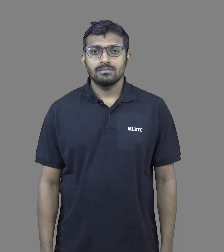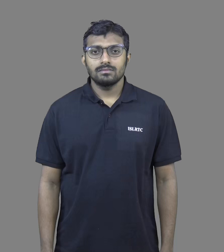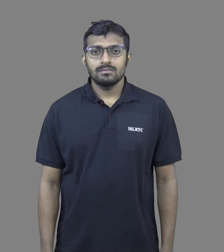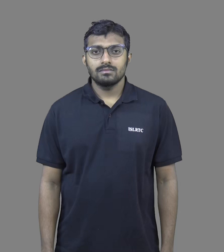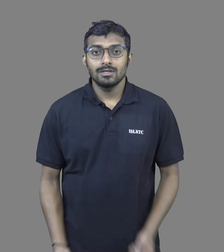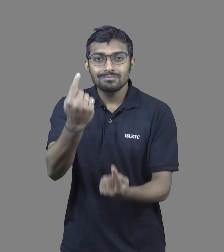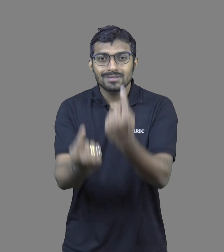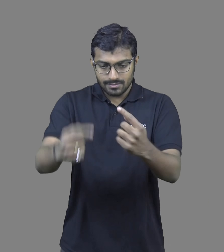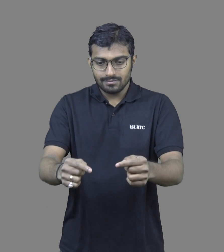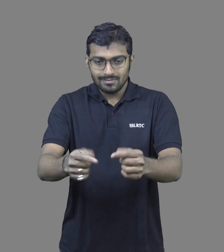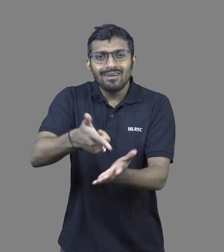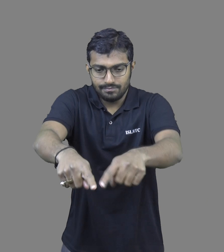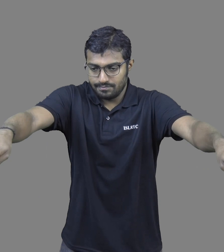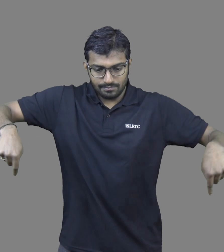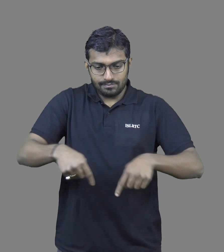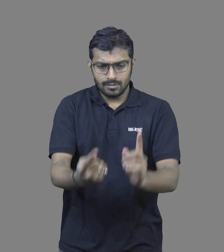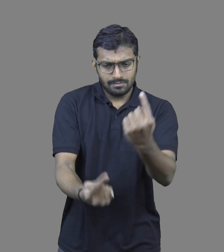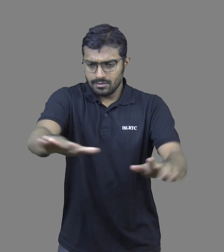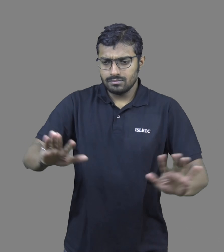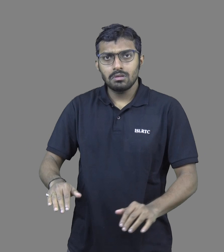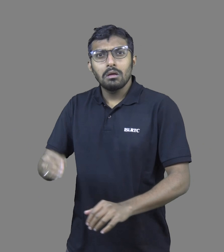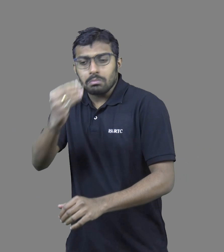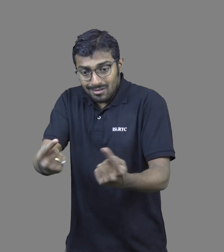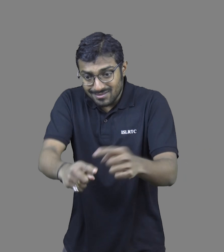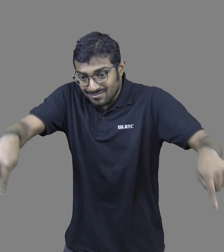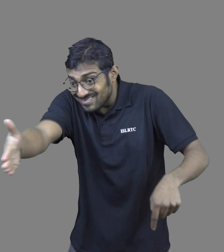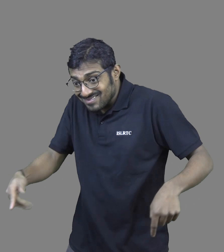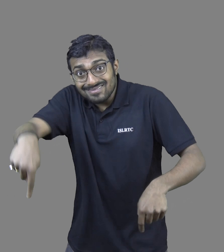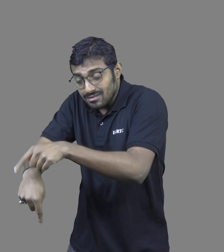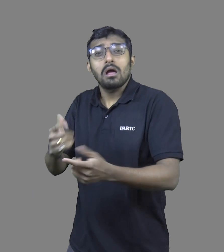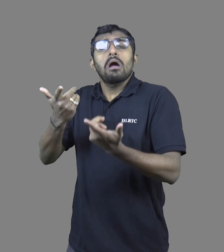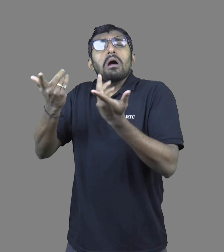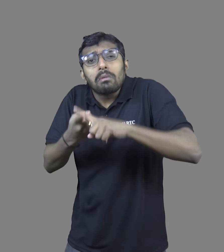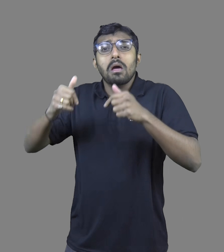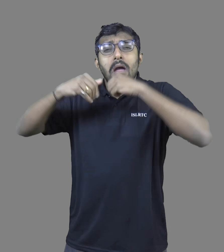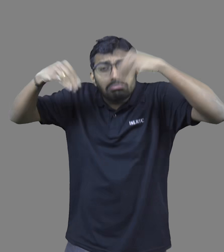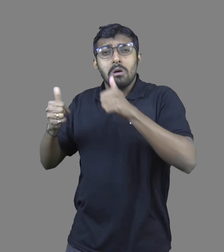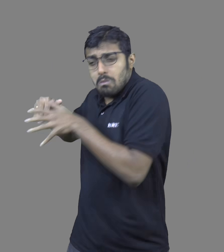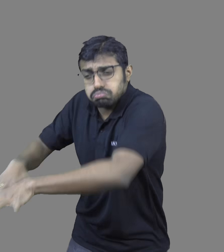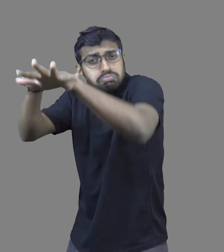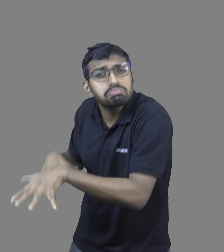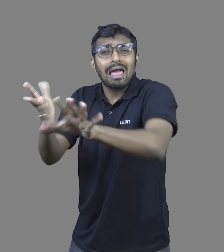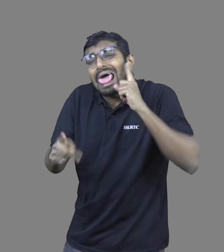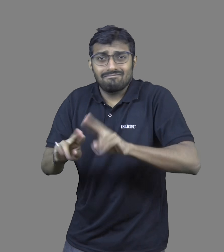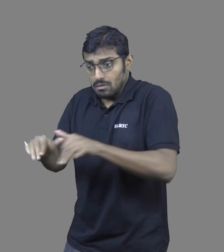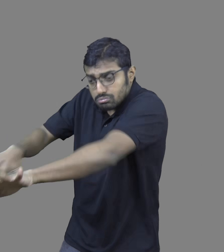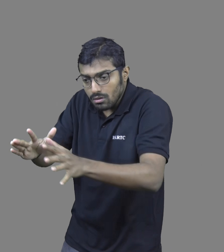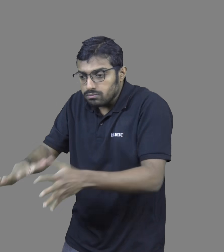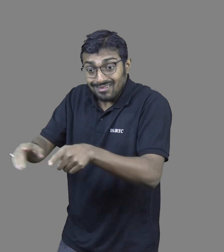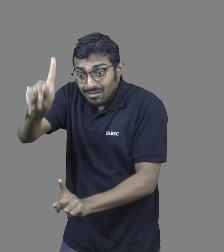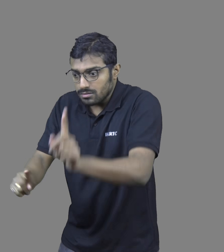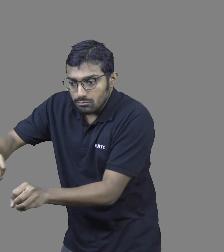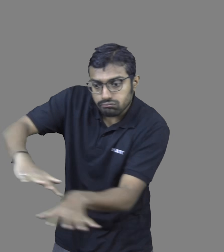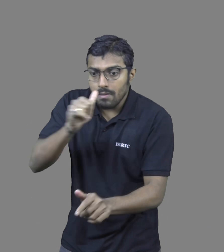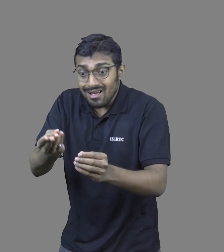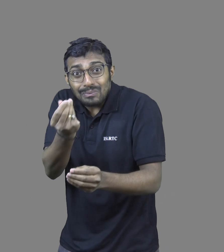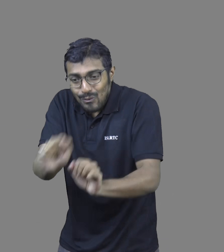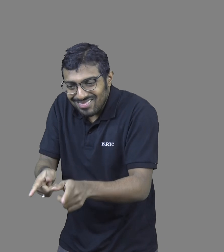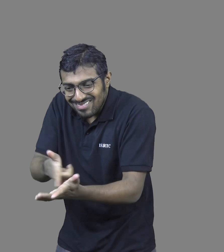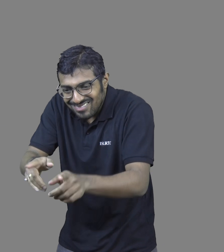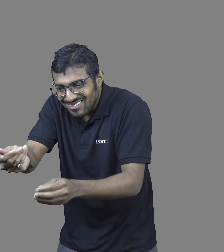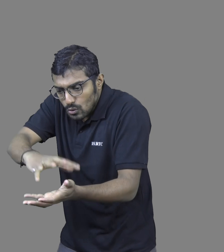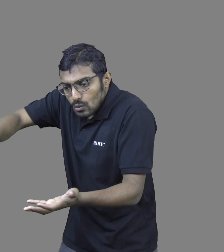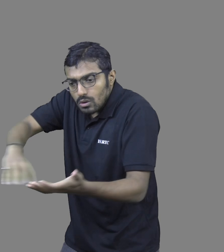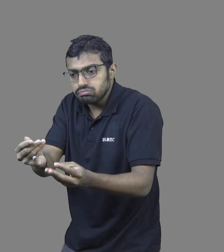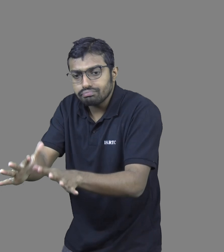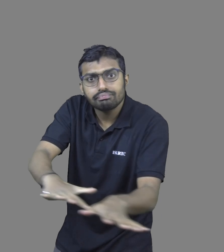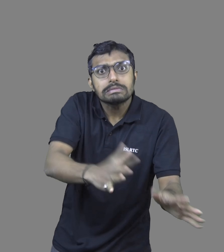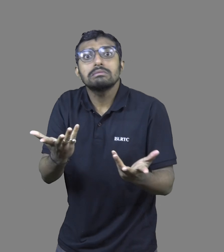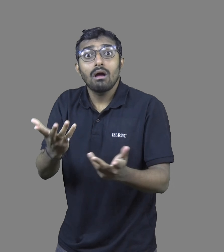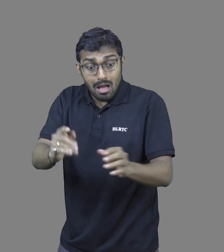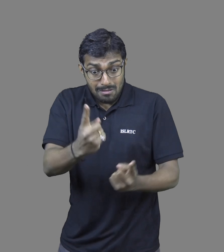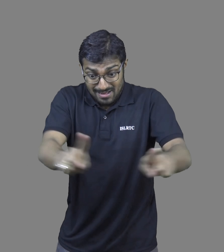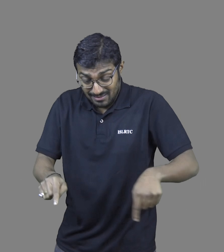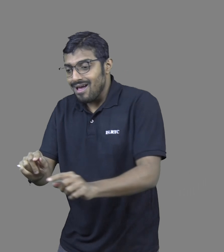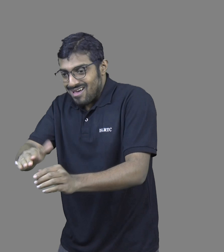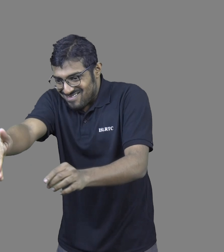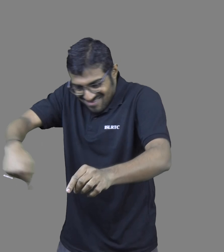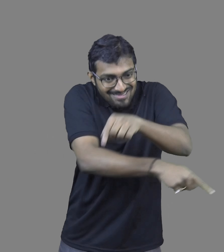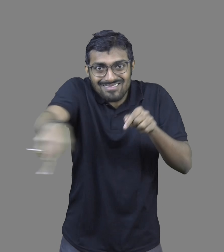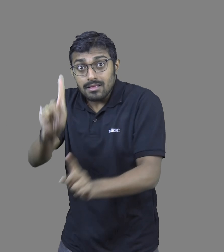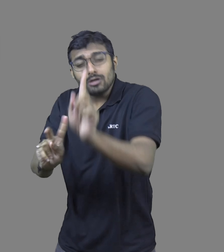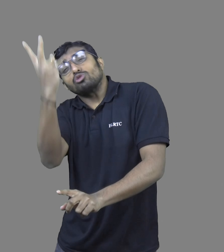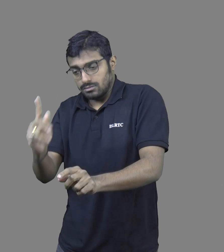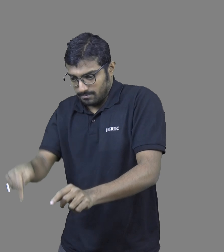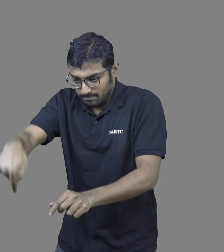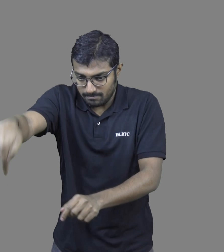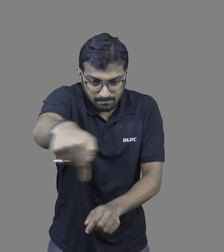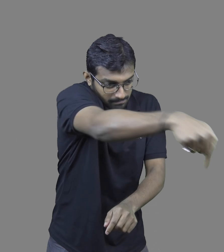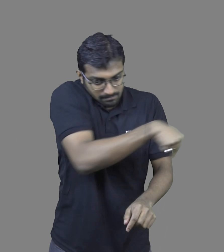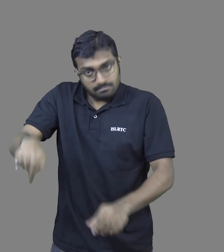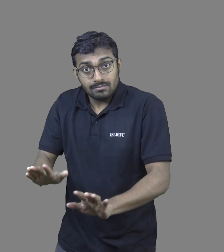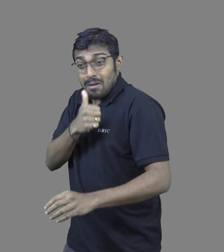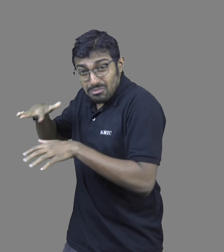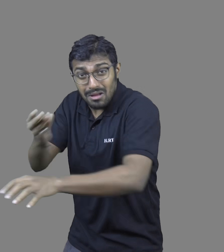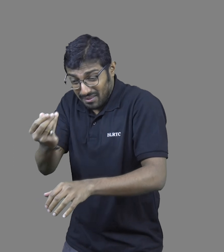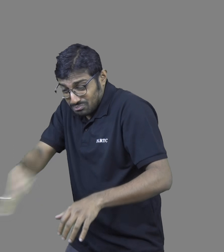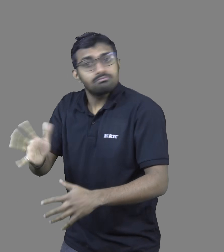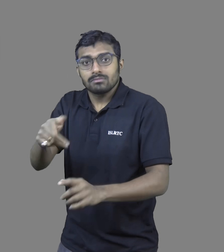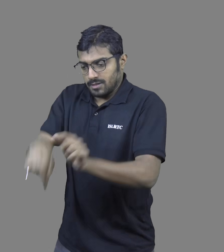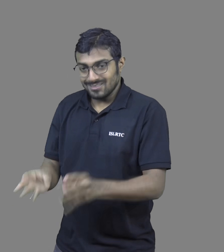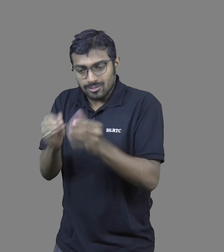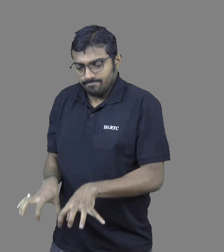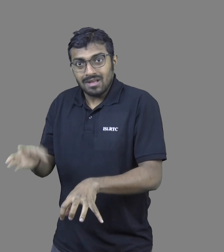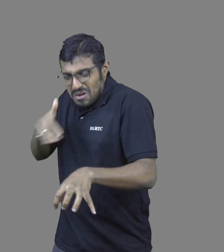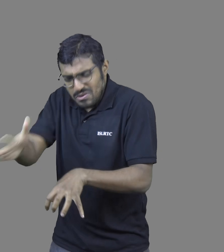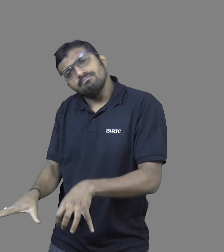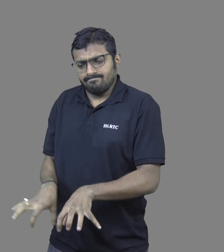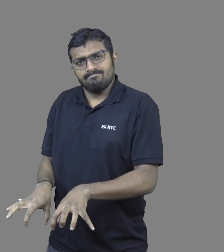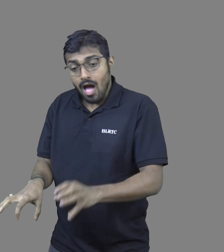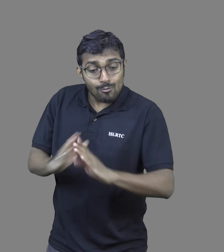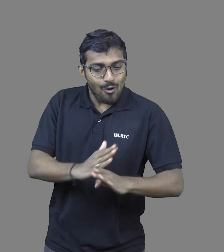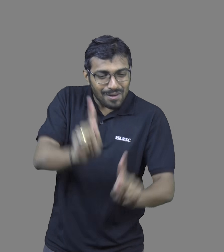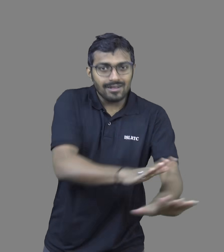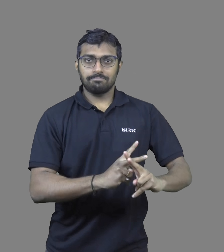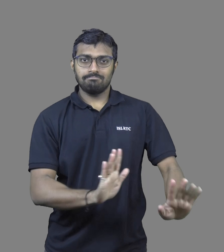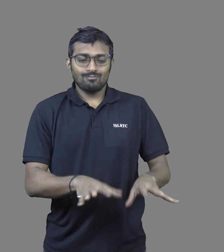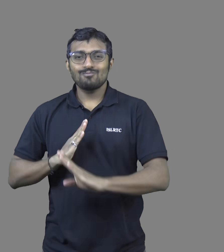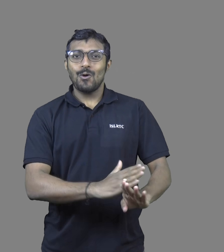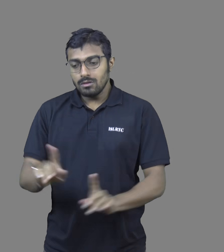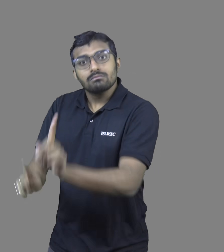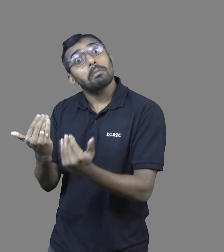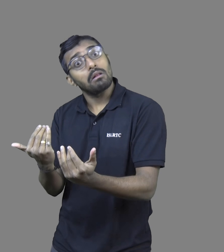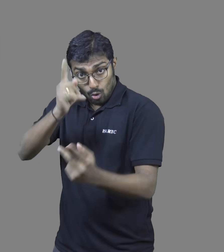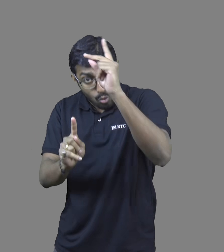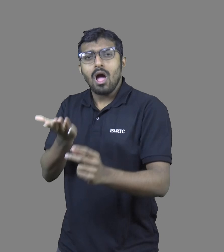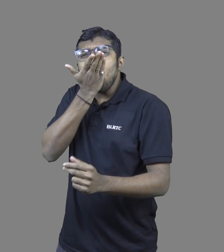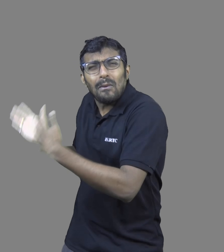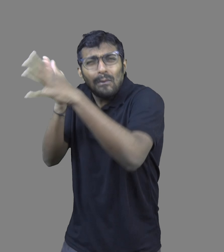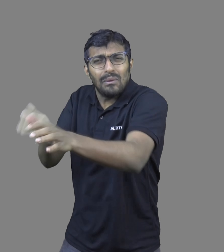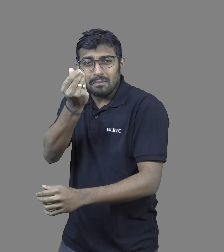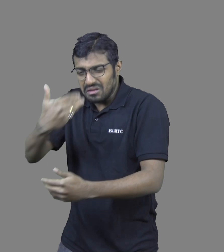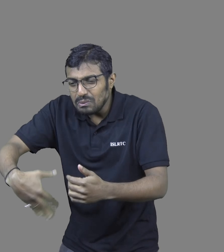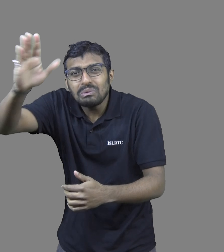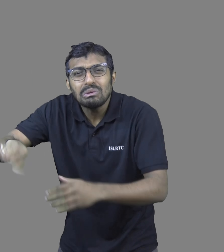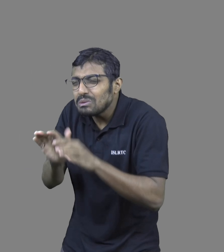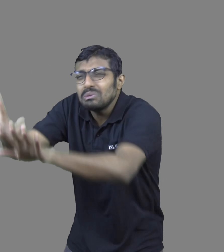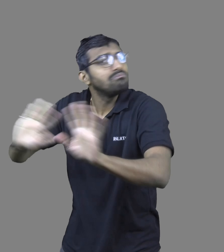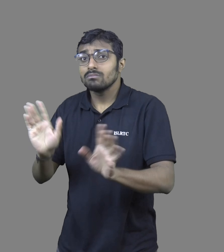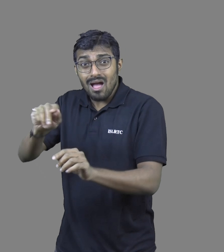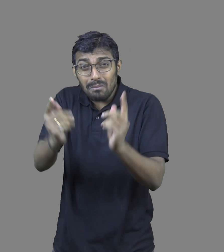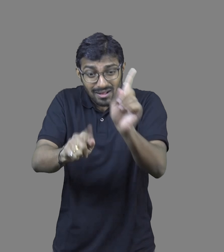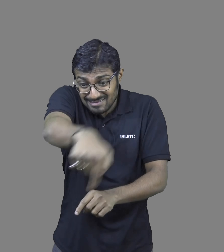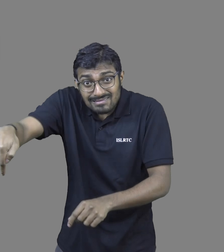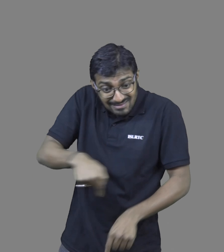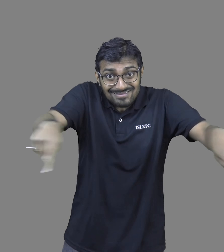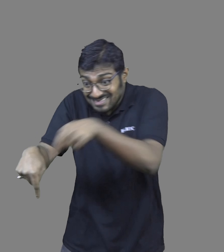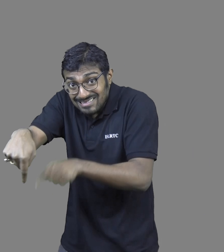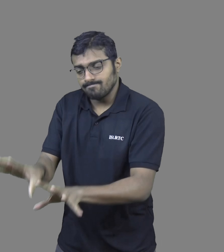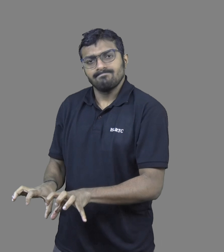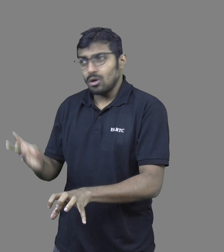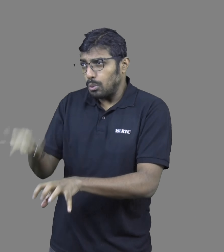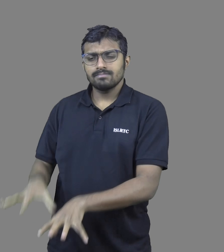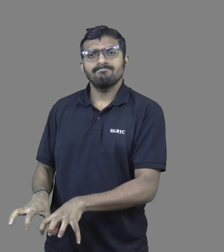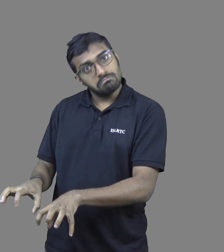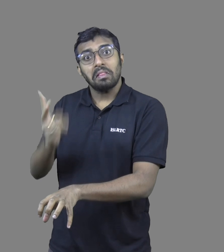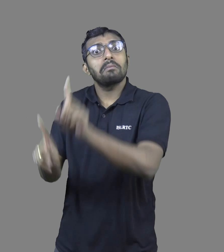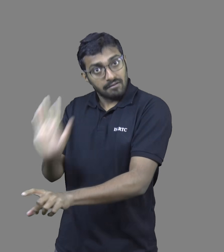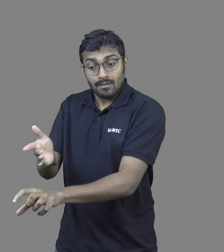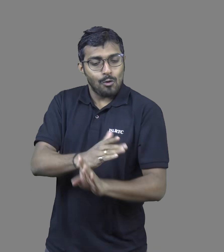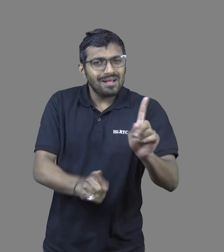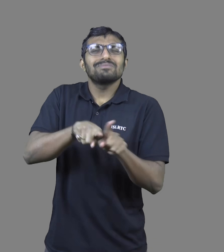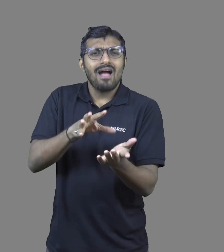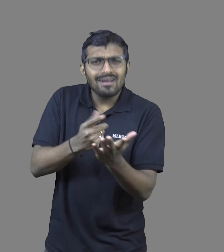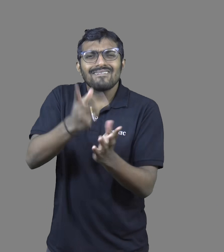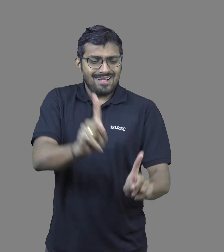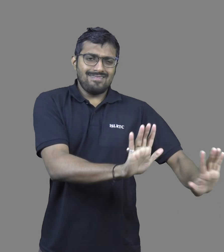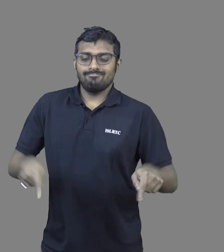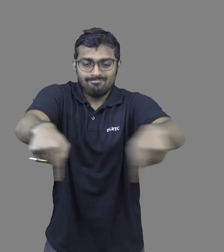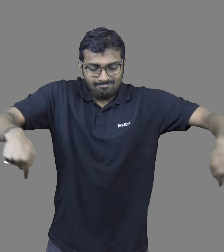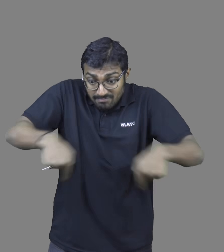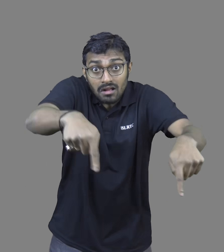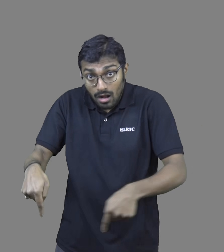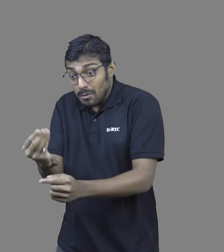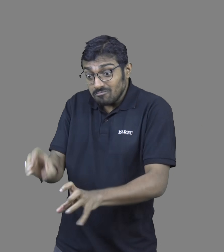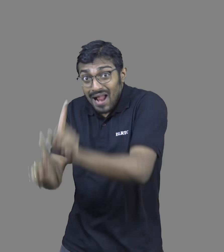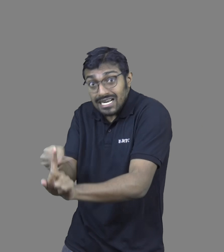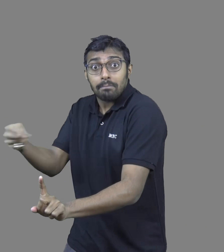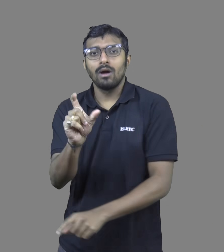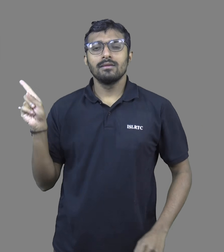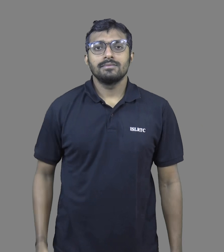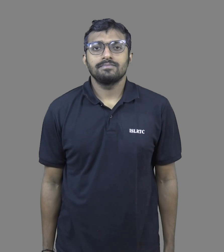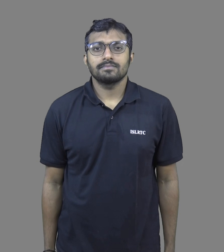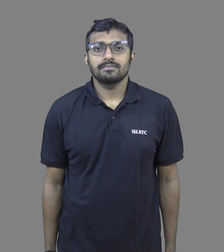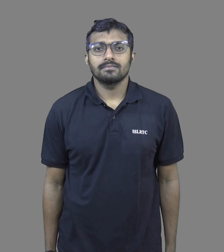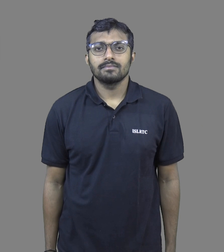Conservation Farming